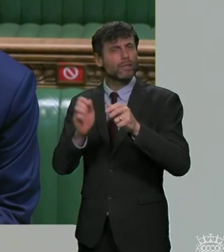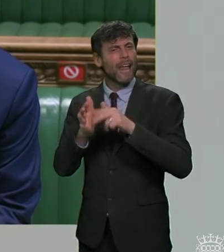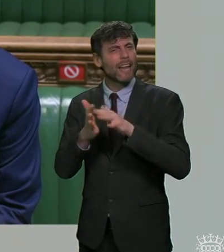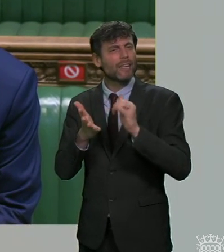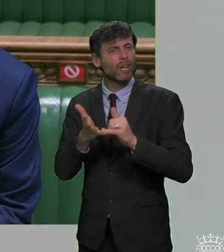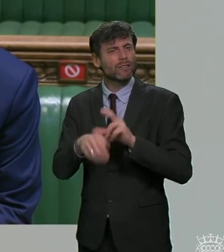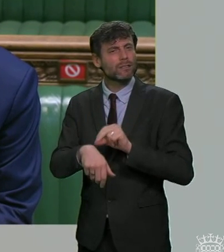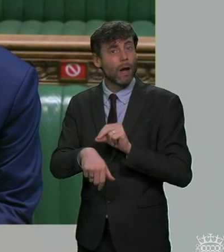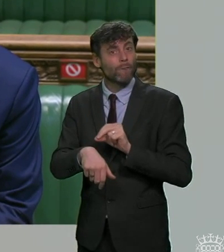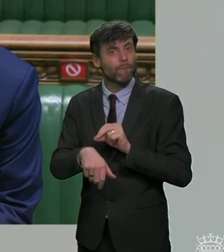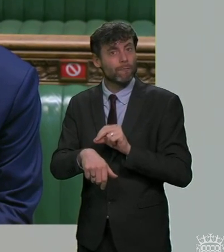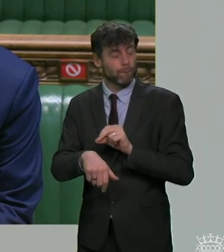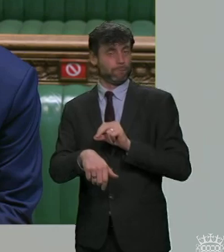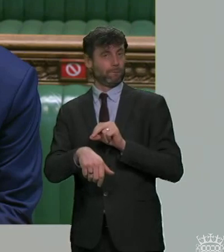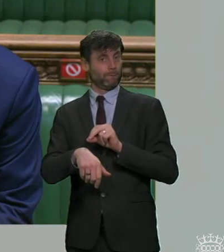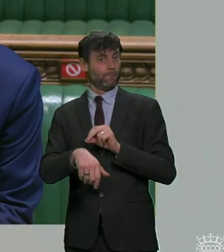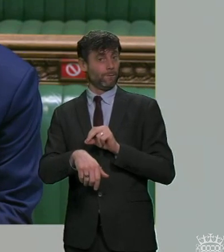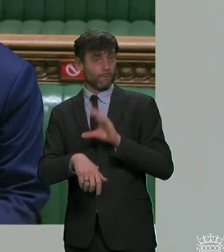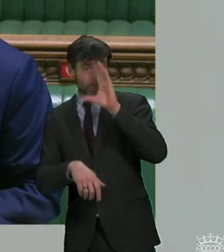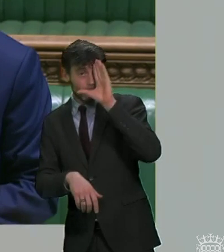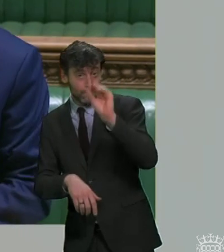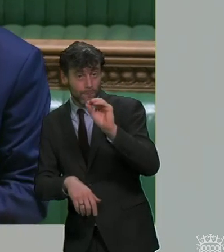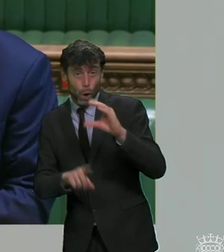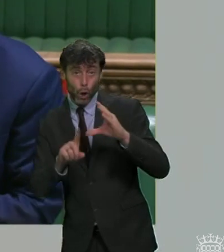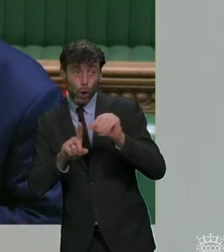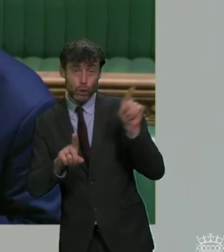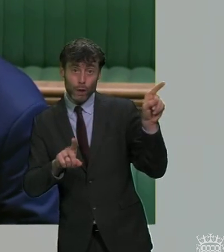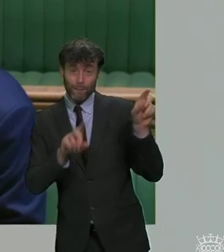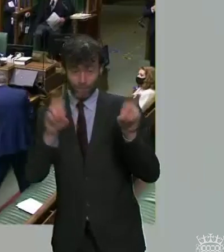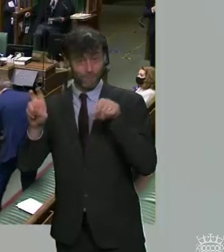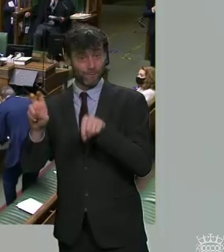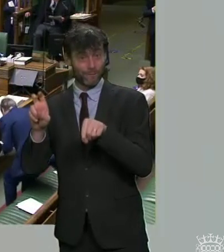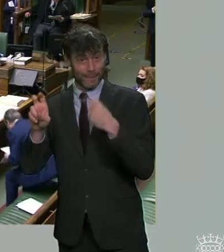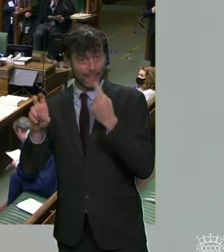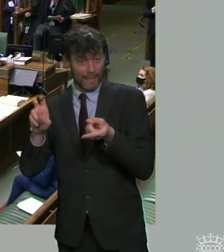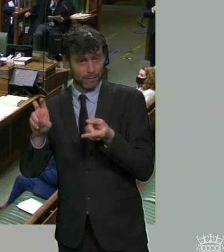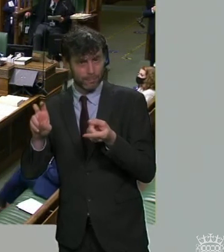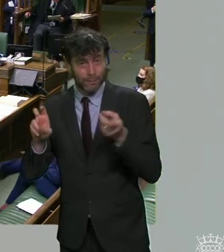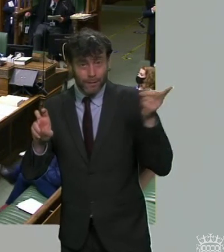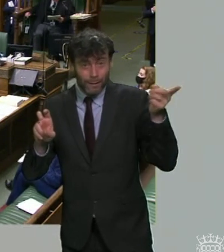Even his own MPs know that he has got this wrong. Why is he going ahead with it?